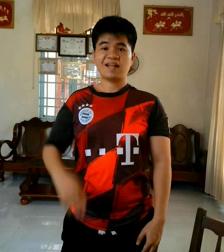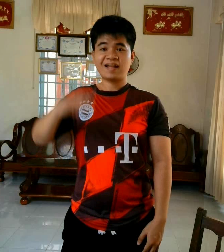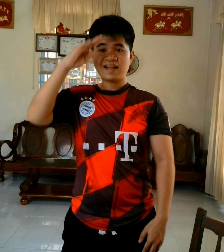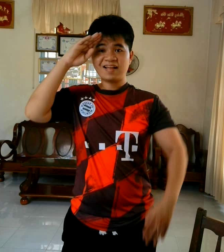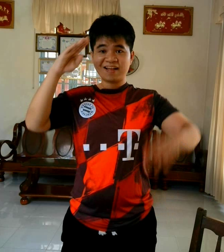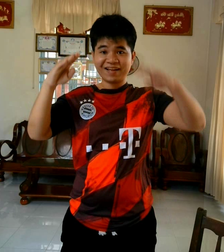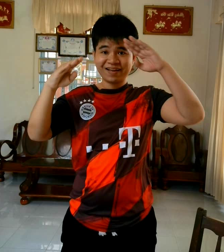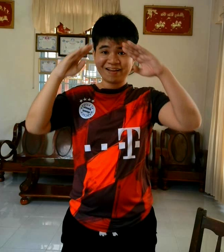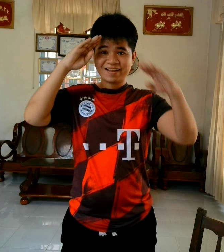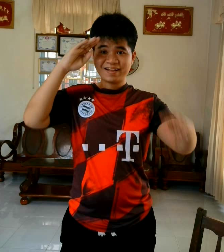xin chao